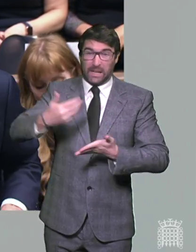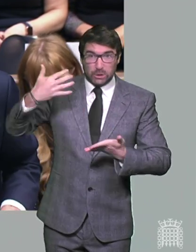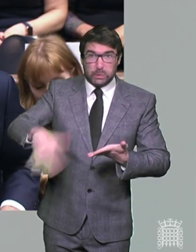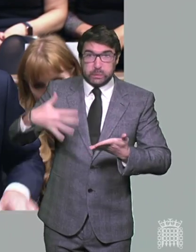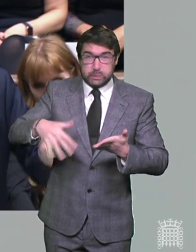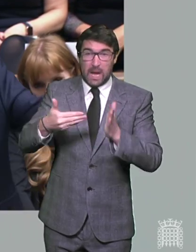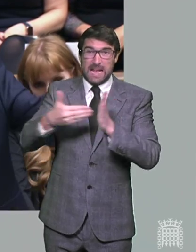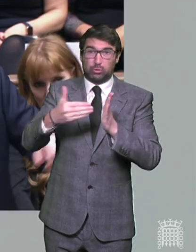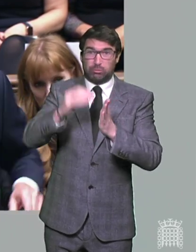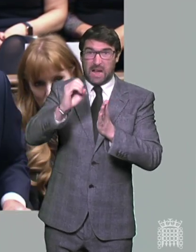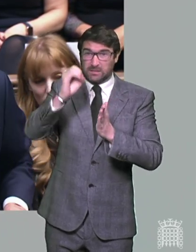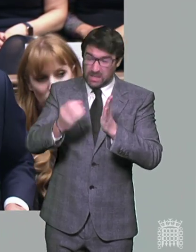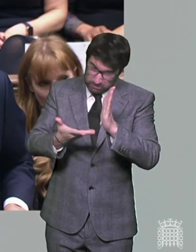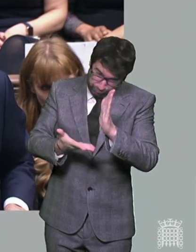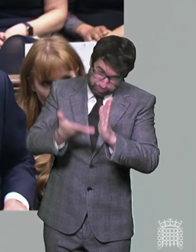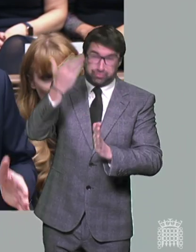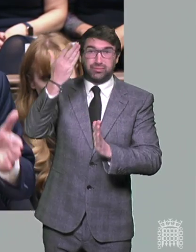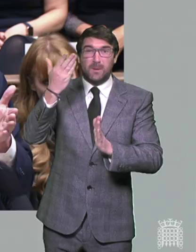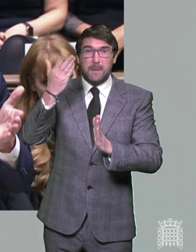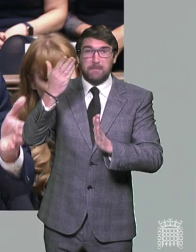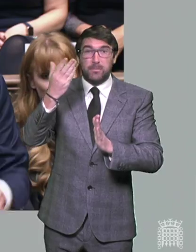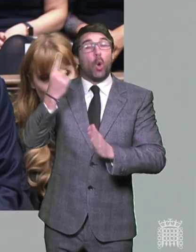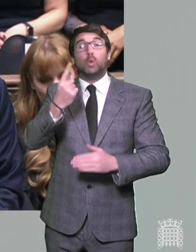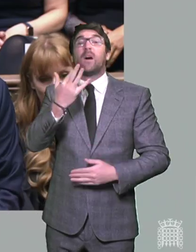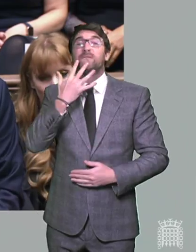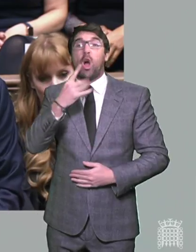But it is not just her; Tory MPs put her there.